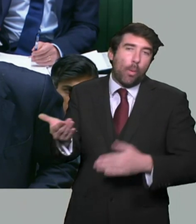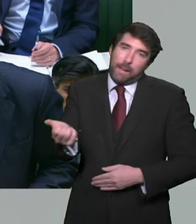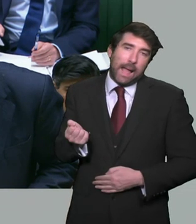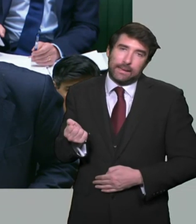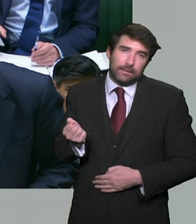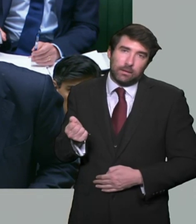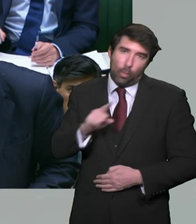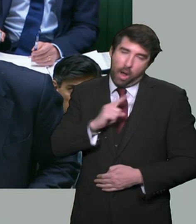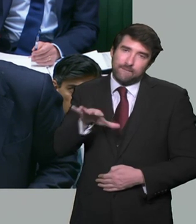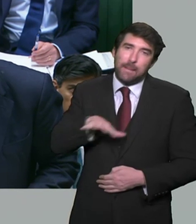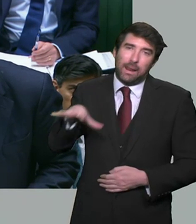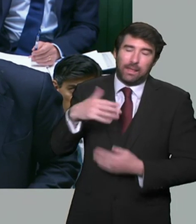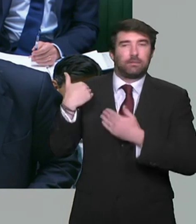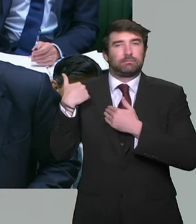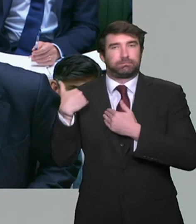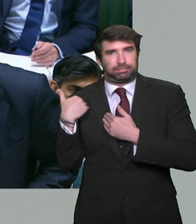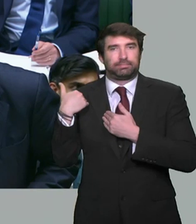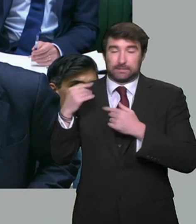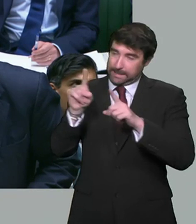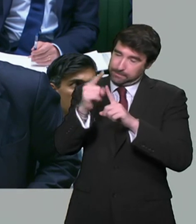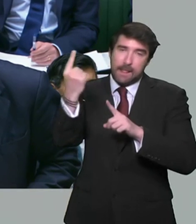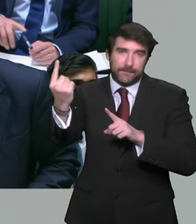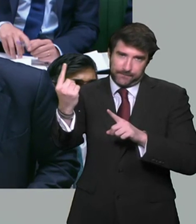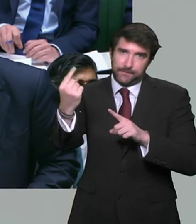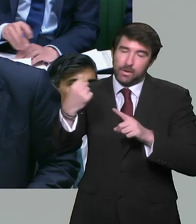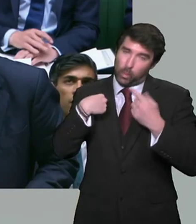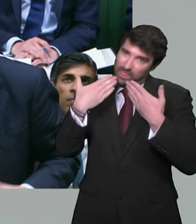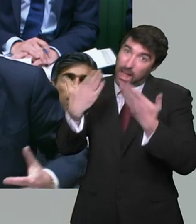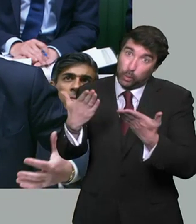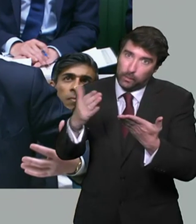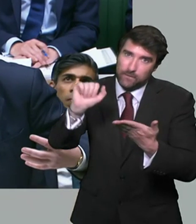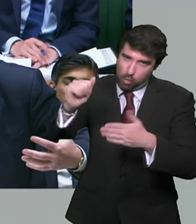Up and down the country, we thank them for what they are doing.